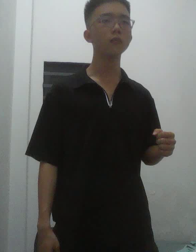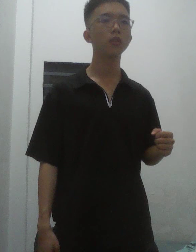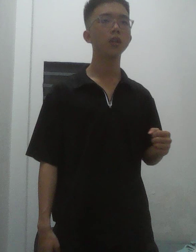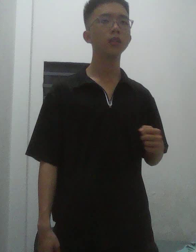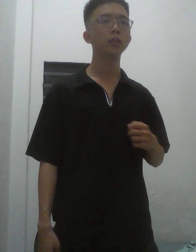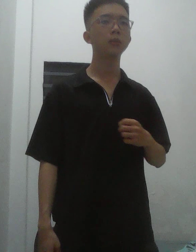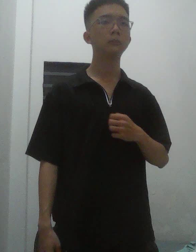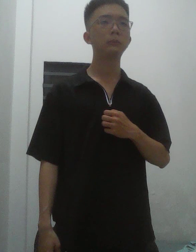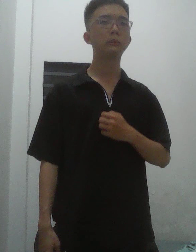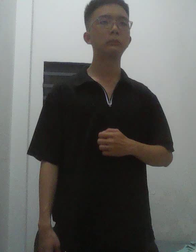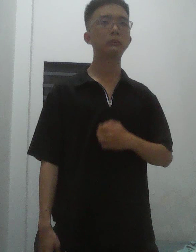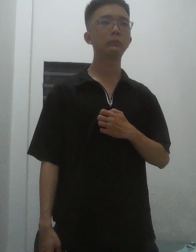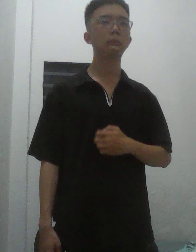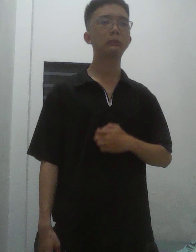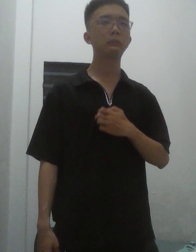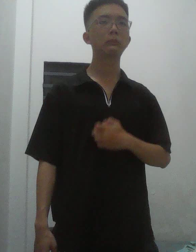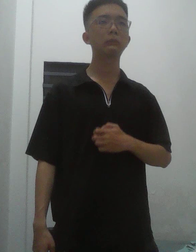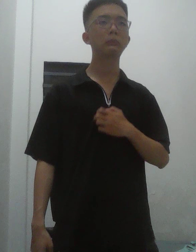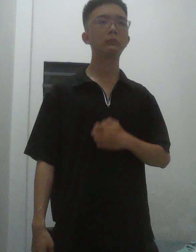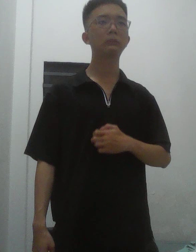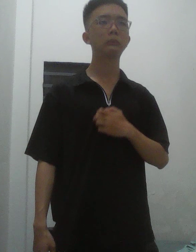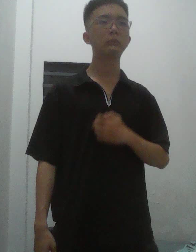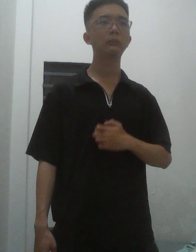ghen